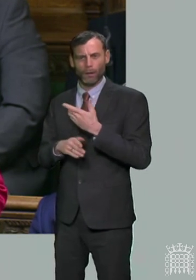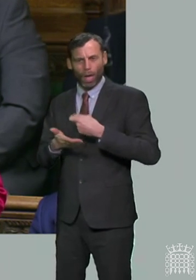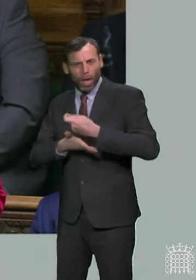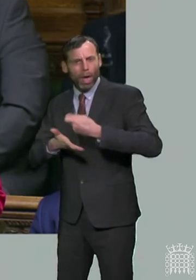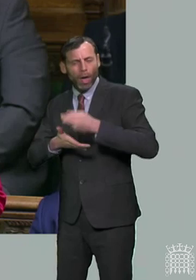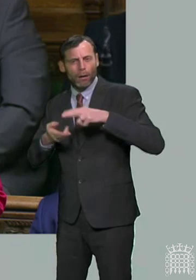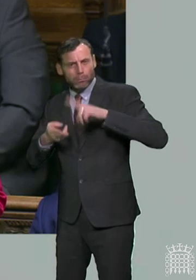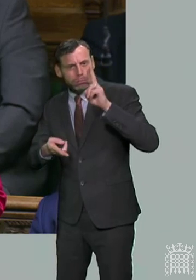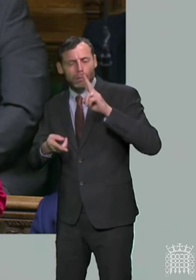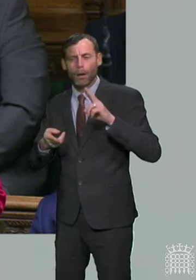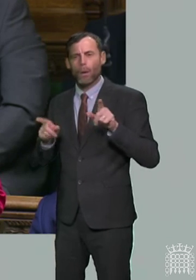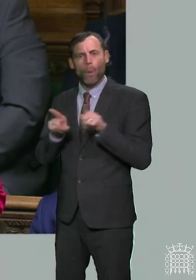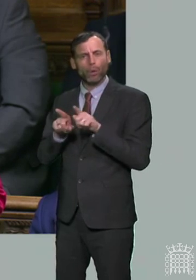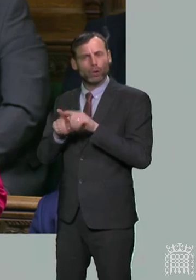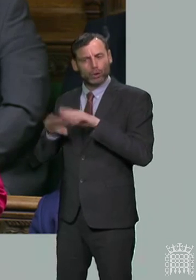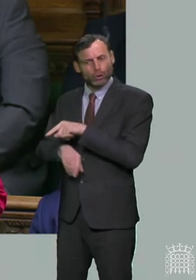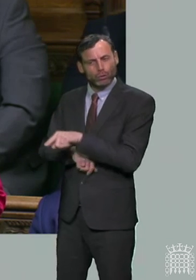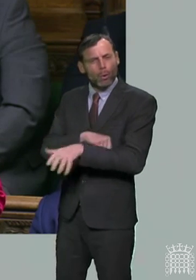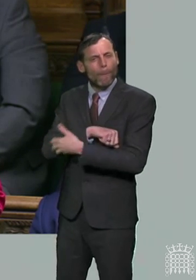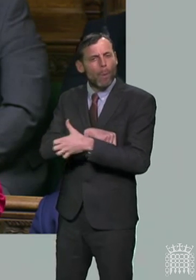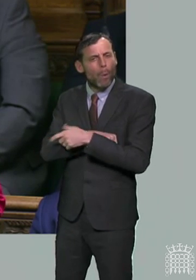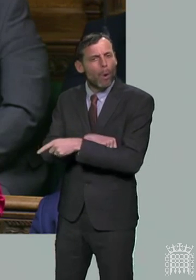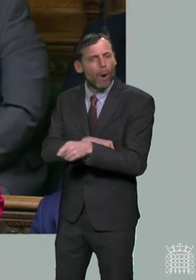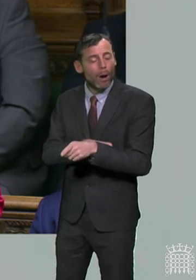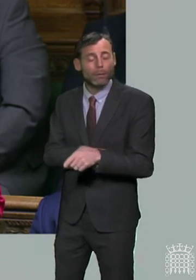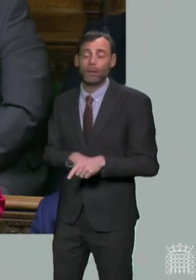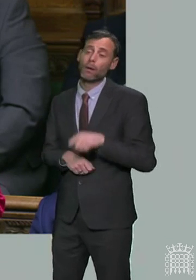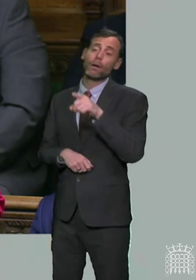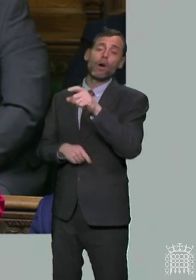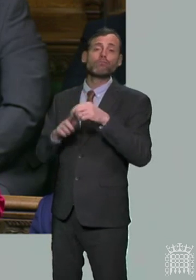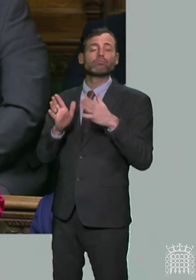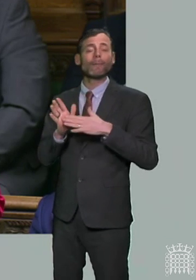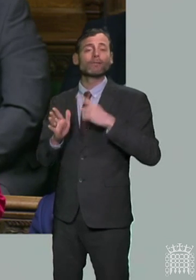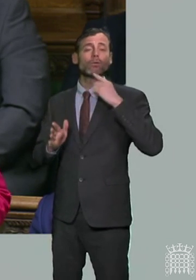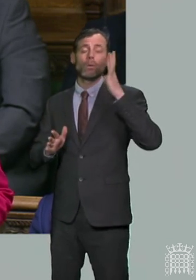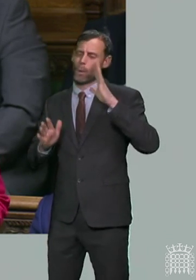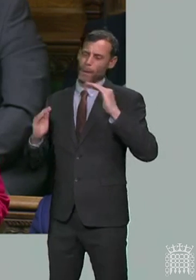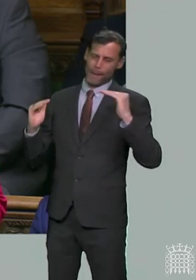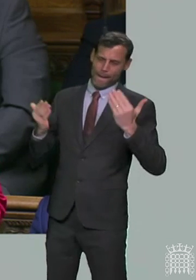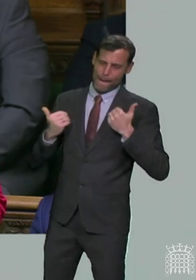He talks about levelling up, but my constituents are seeing opportunities cut.